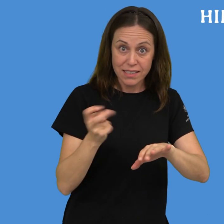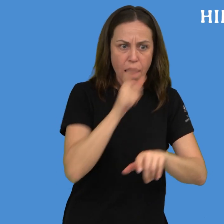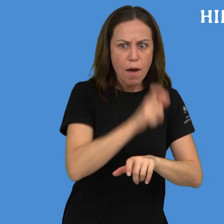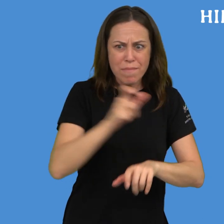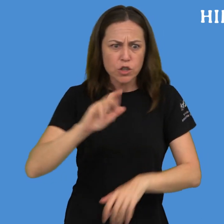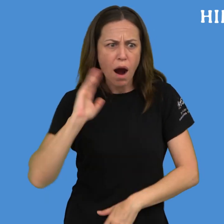persona